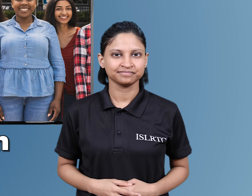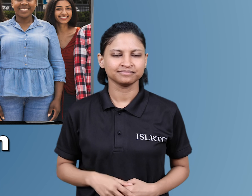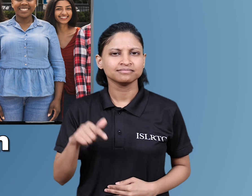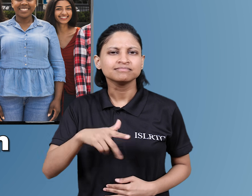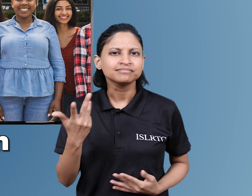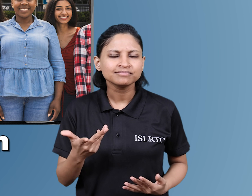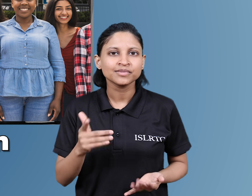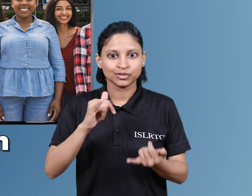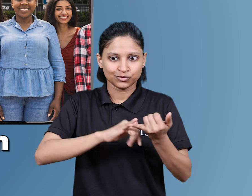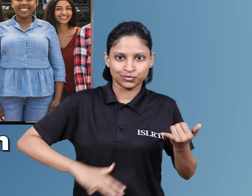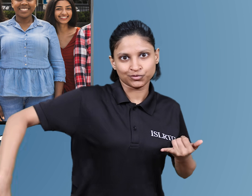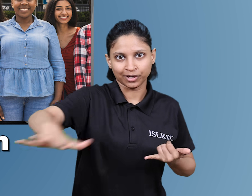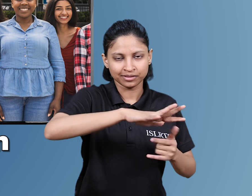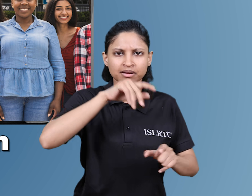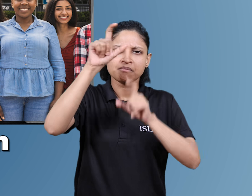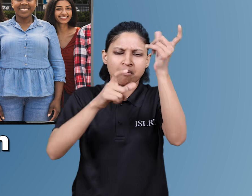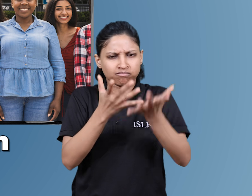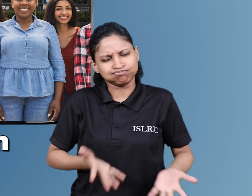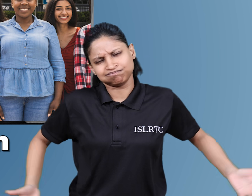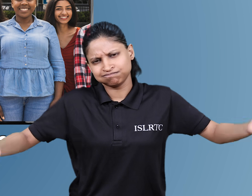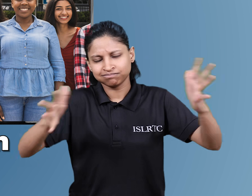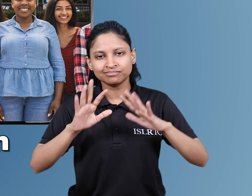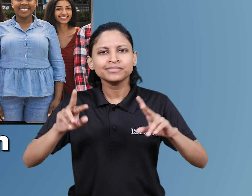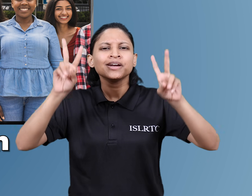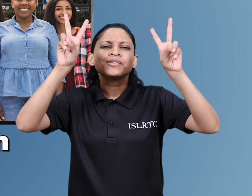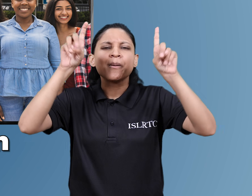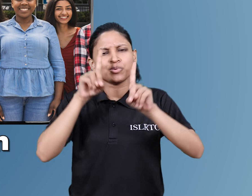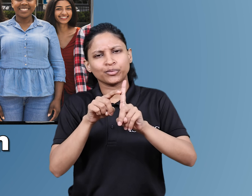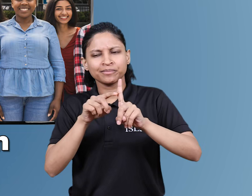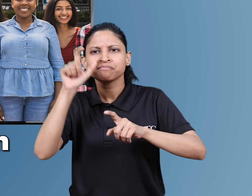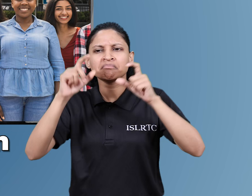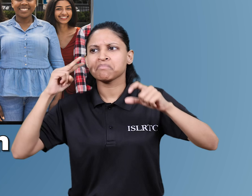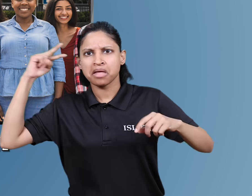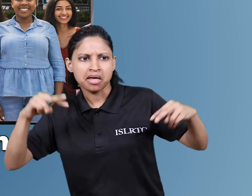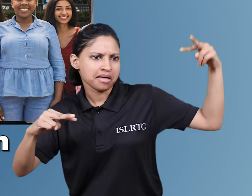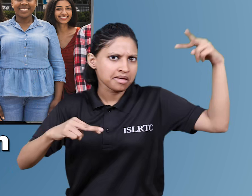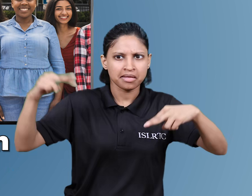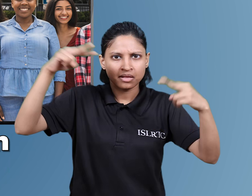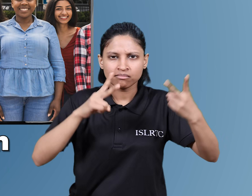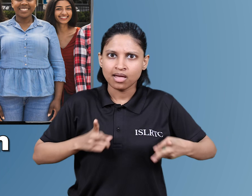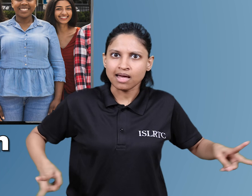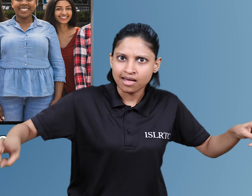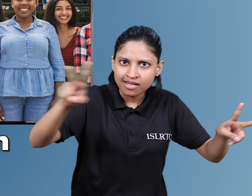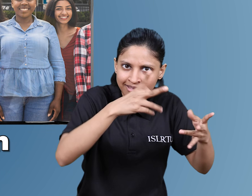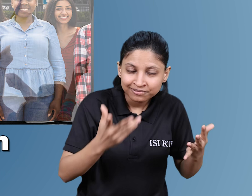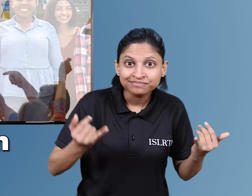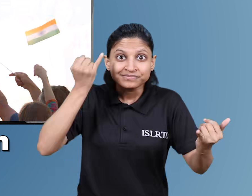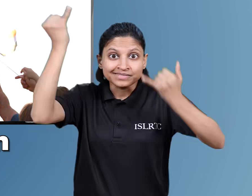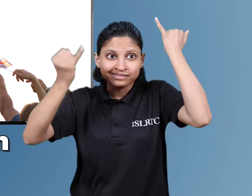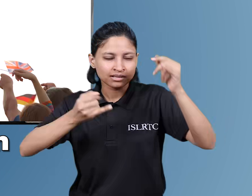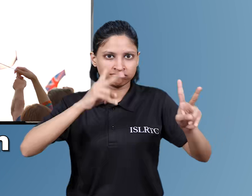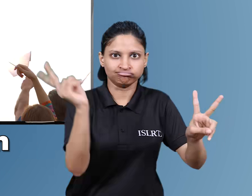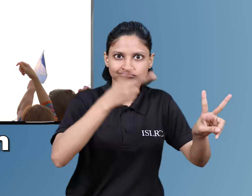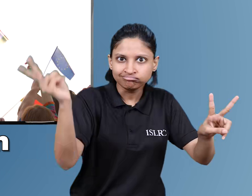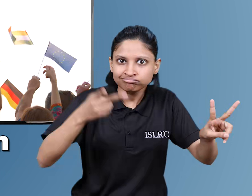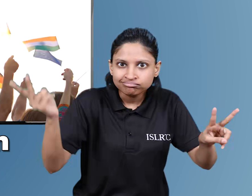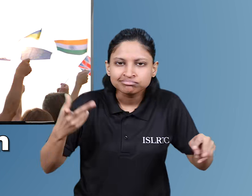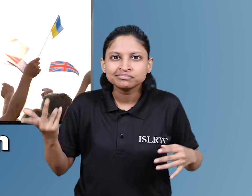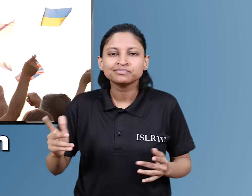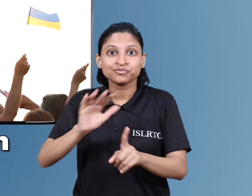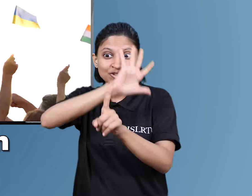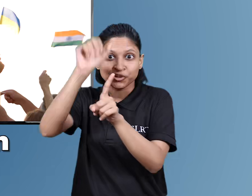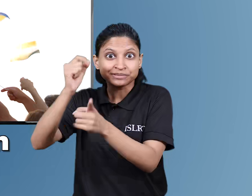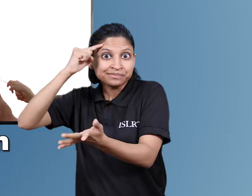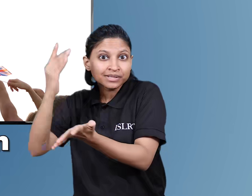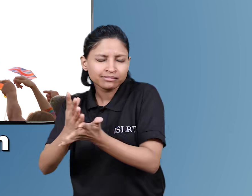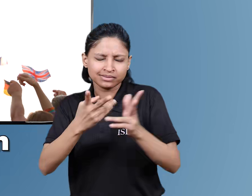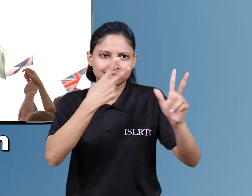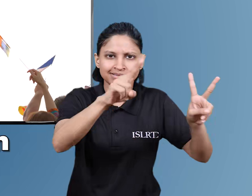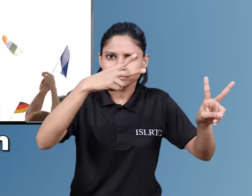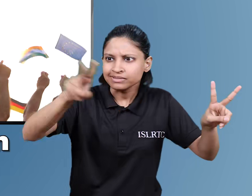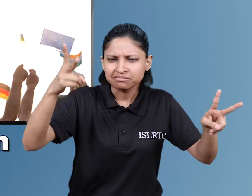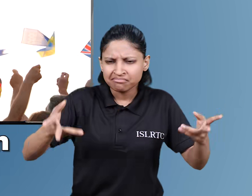The belief that in a society, people accept and coexist with diverse ideas, viewpoints, beliefs and cultures.